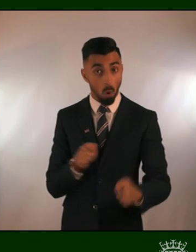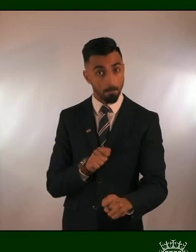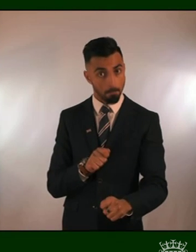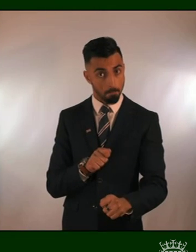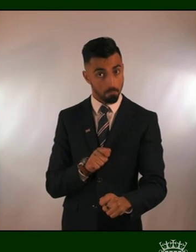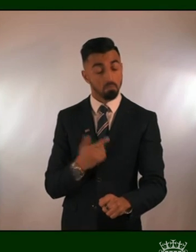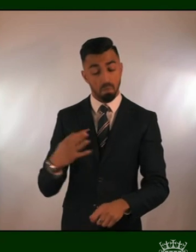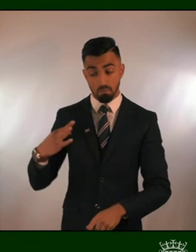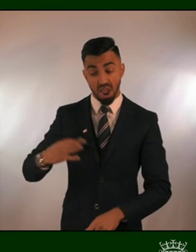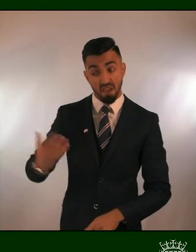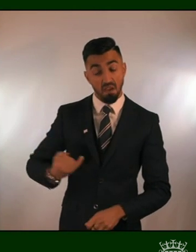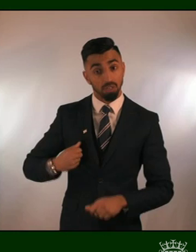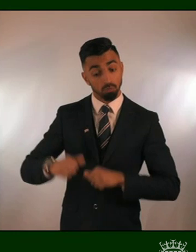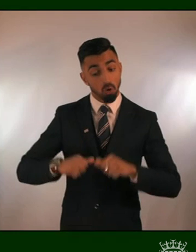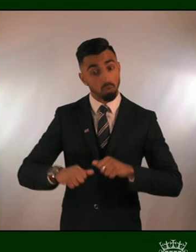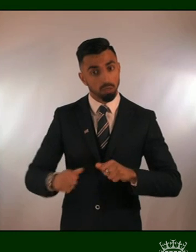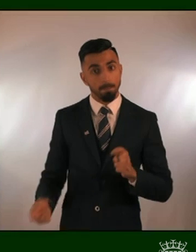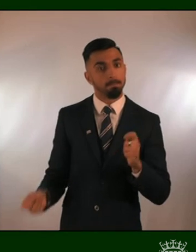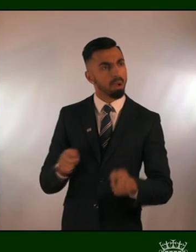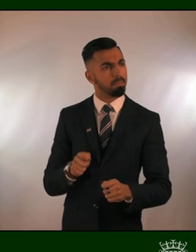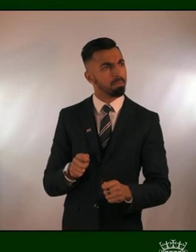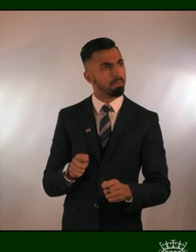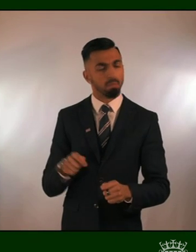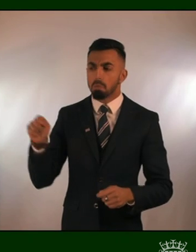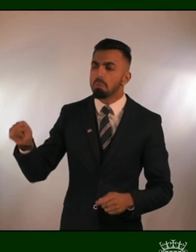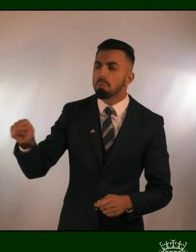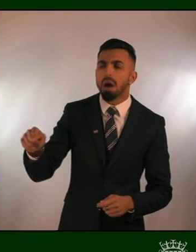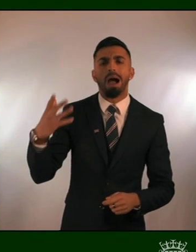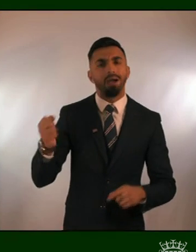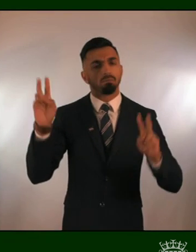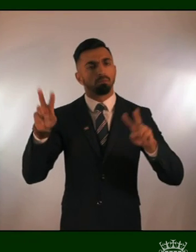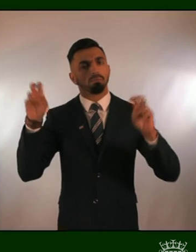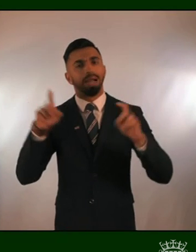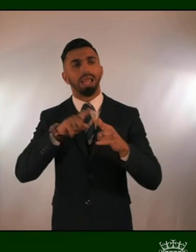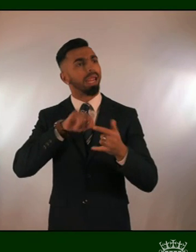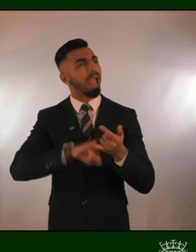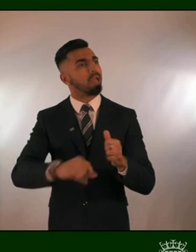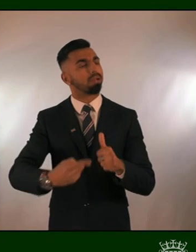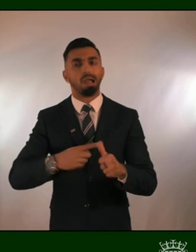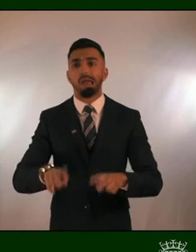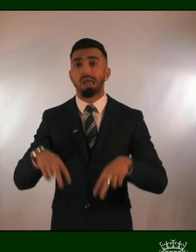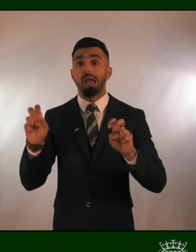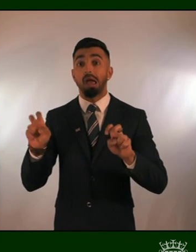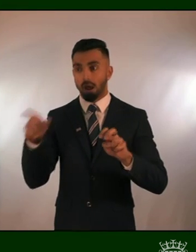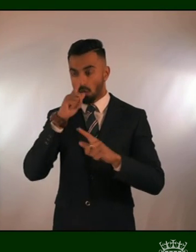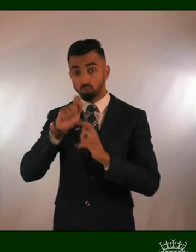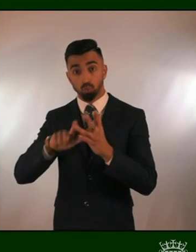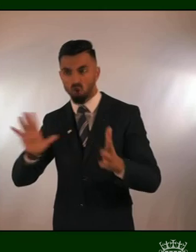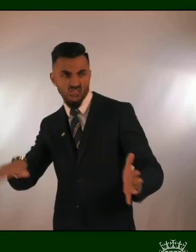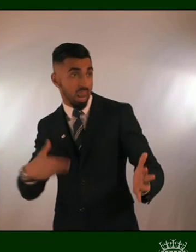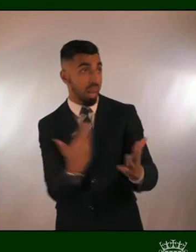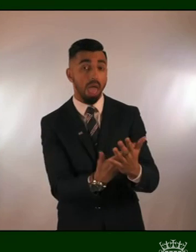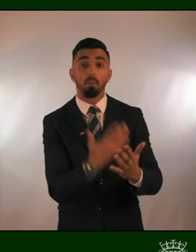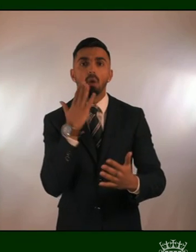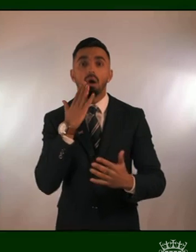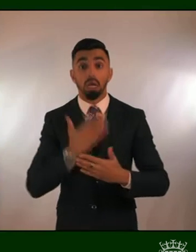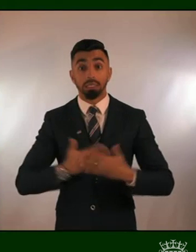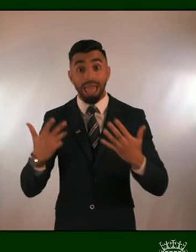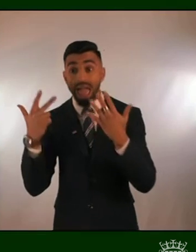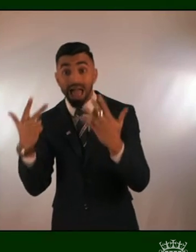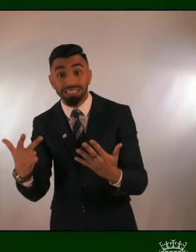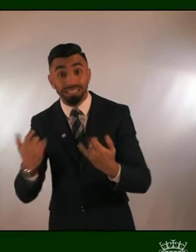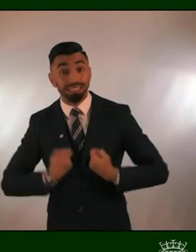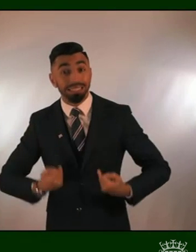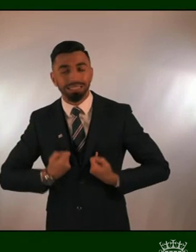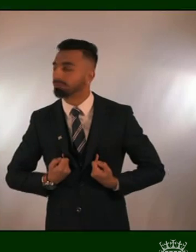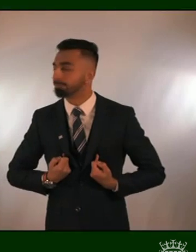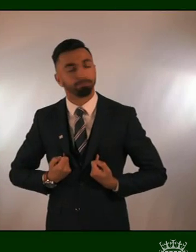Those on contributory employment and support allowance will be able to claim from day 1, instead of day 8.